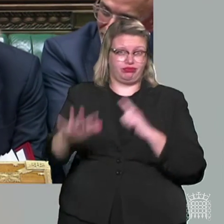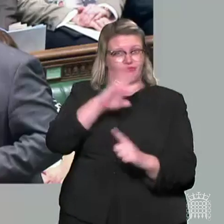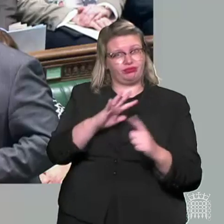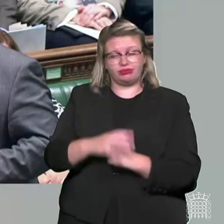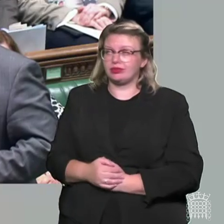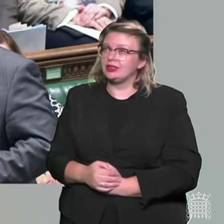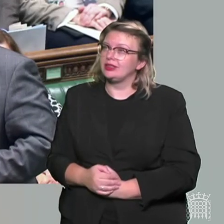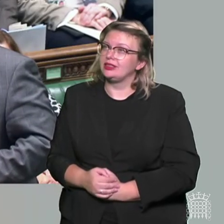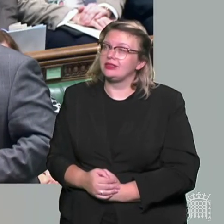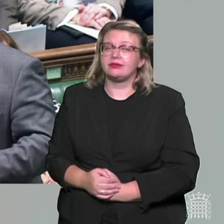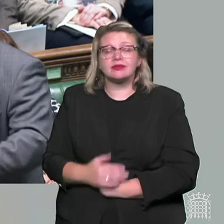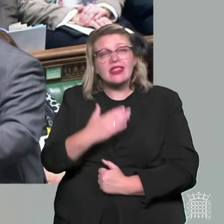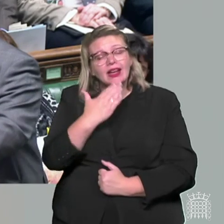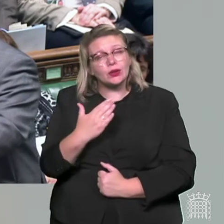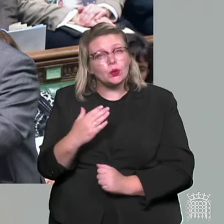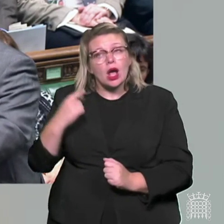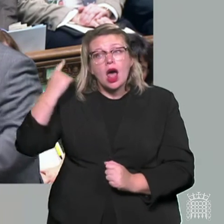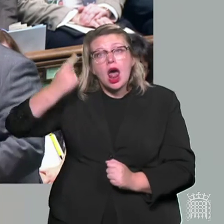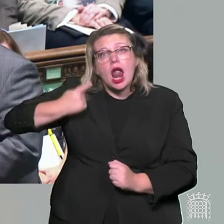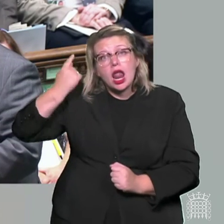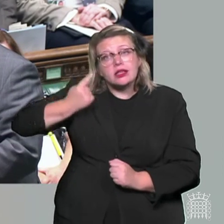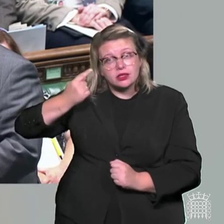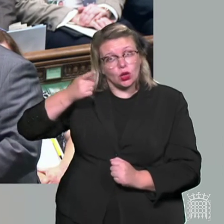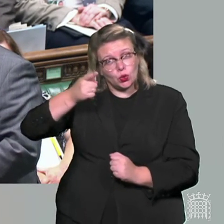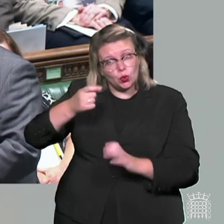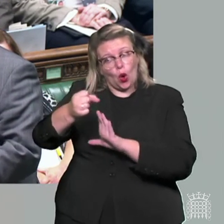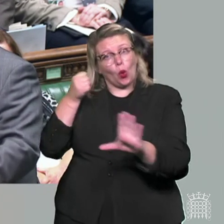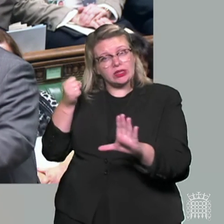Westminster is holding Scotland back.